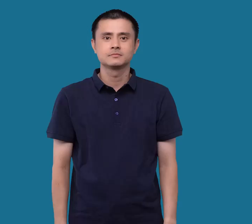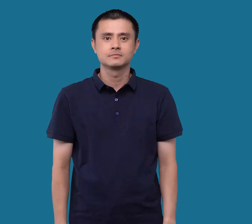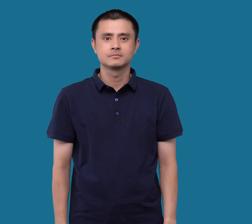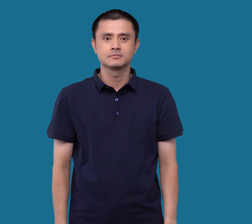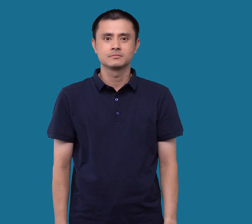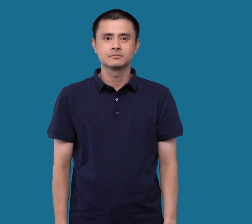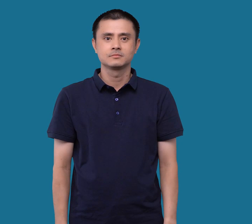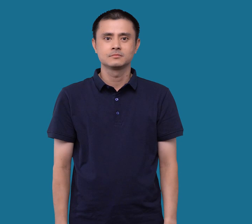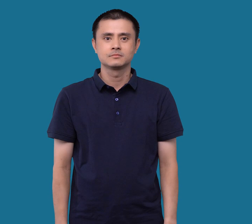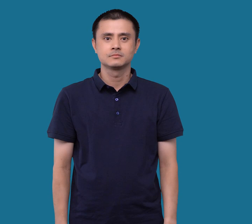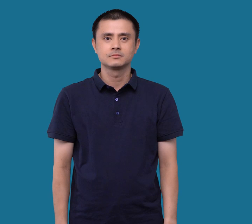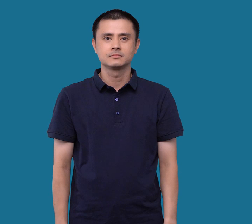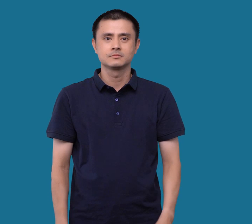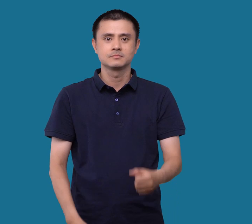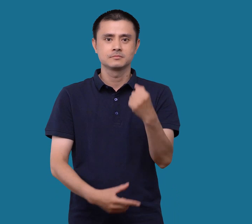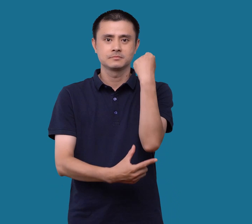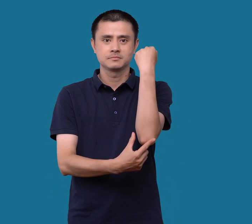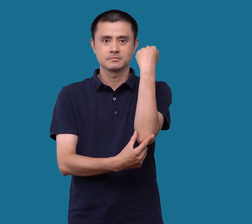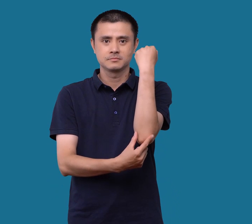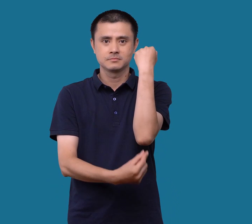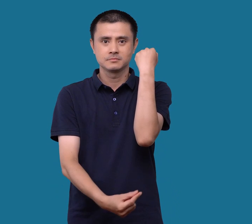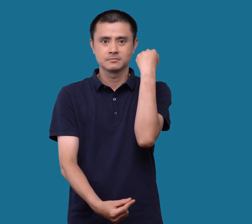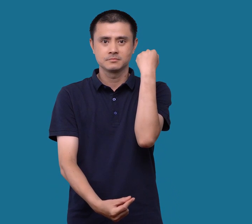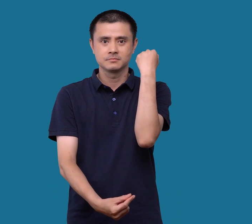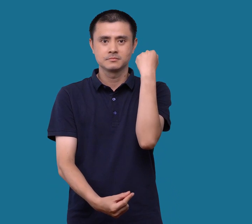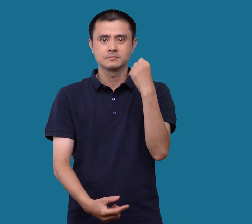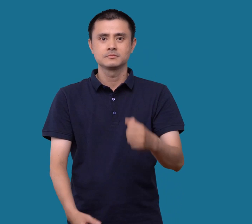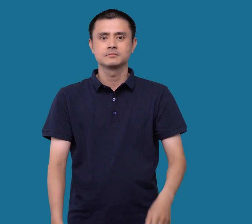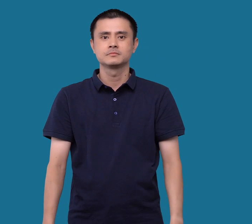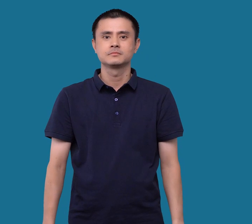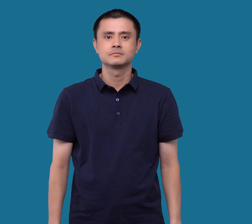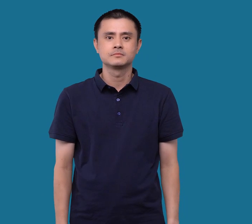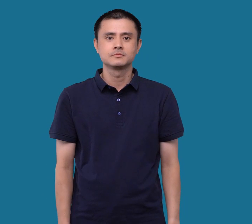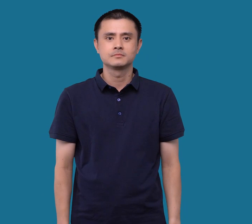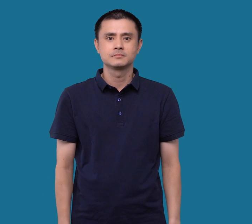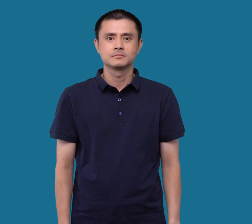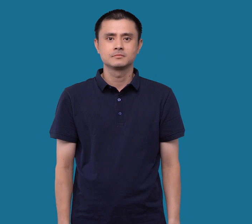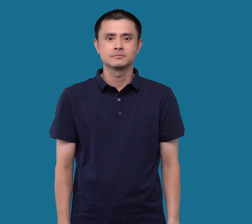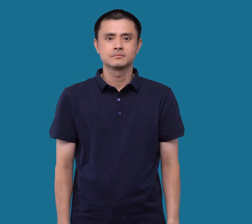Cà Mau